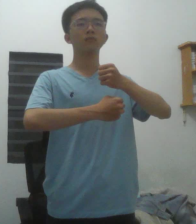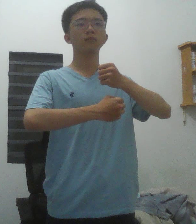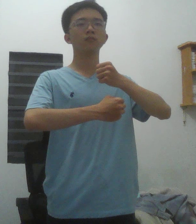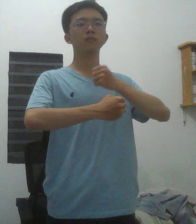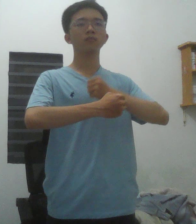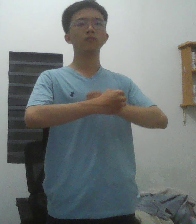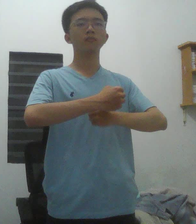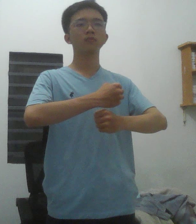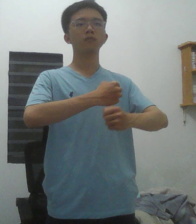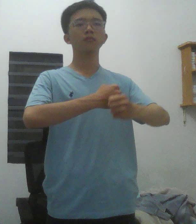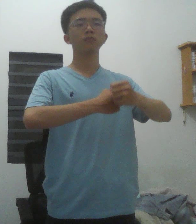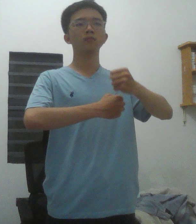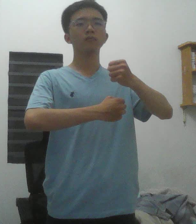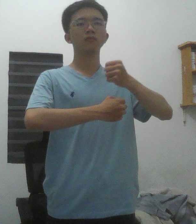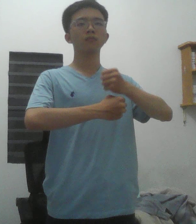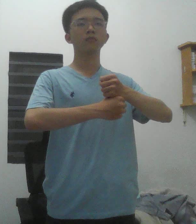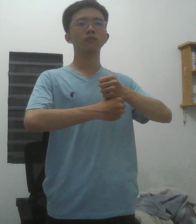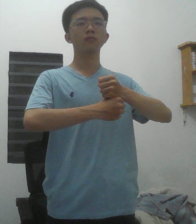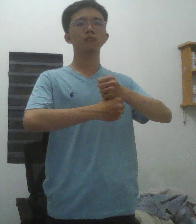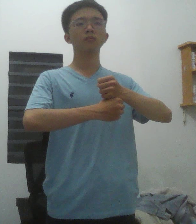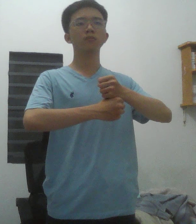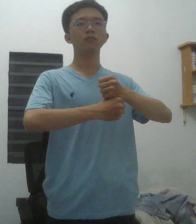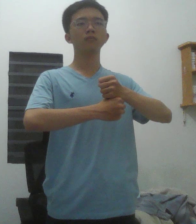nam